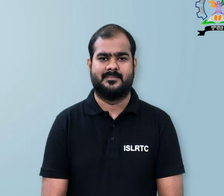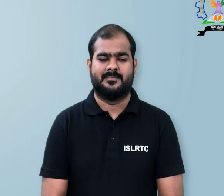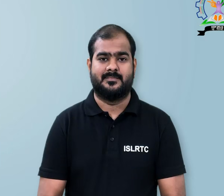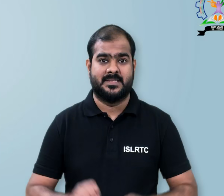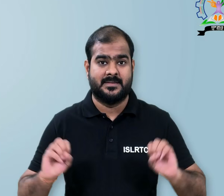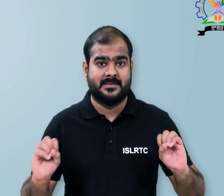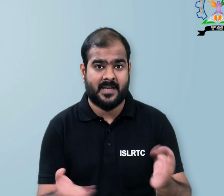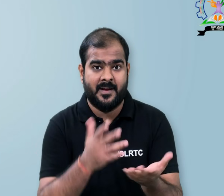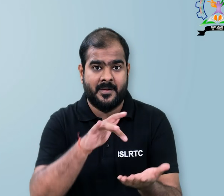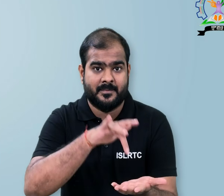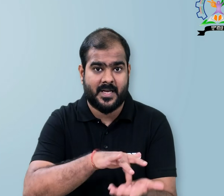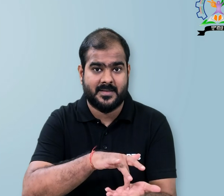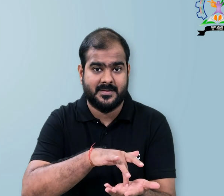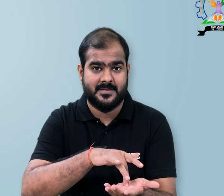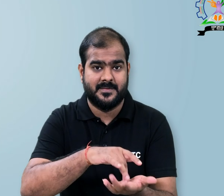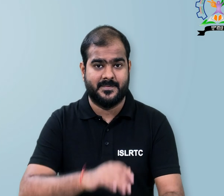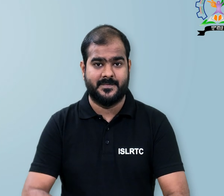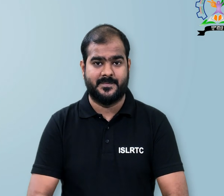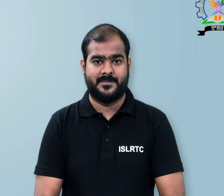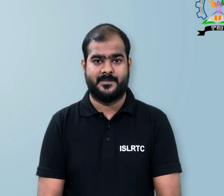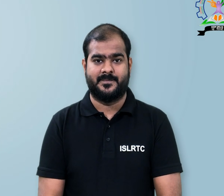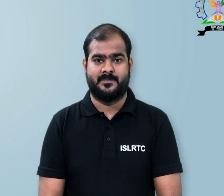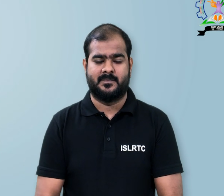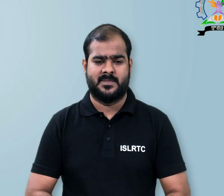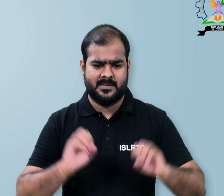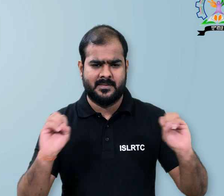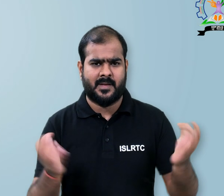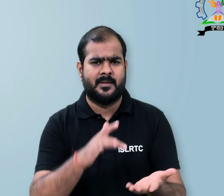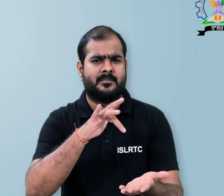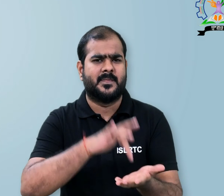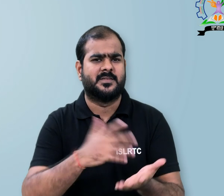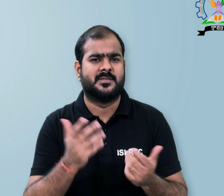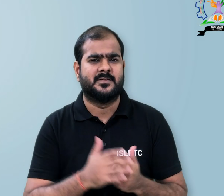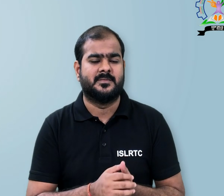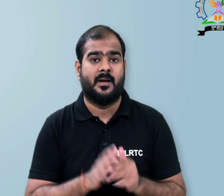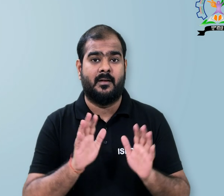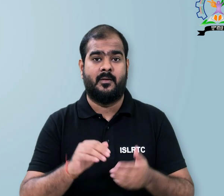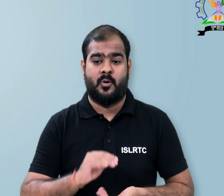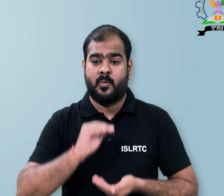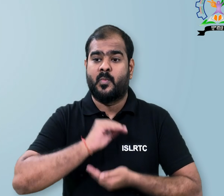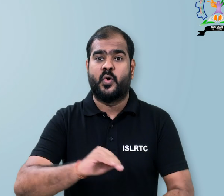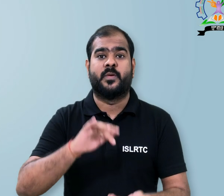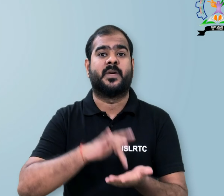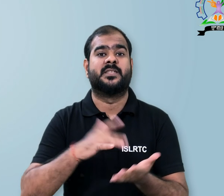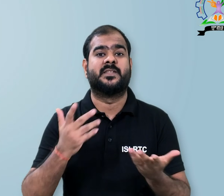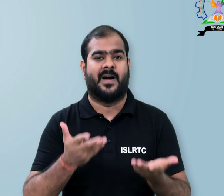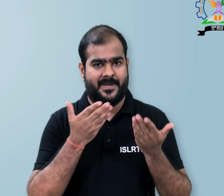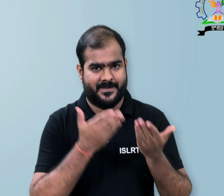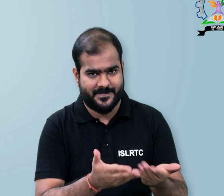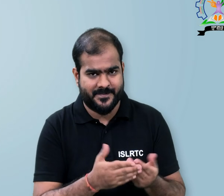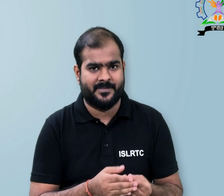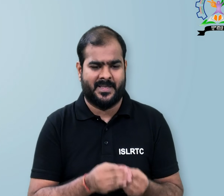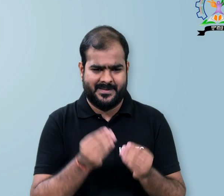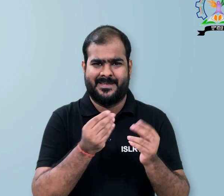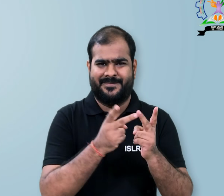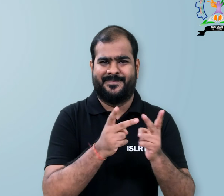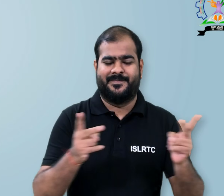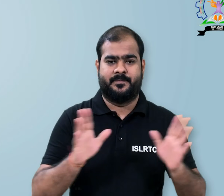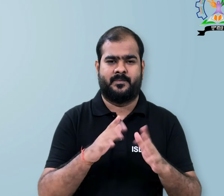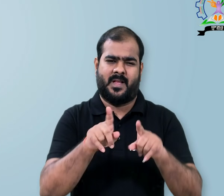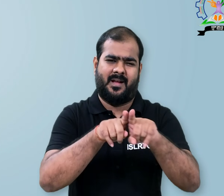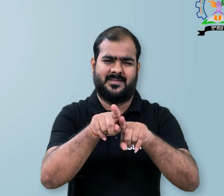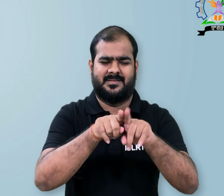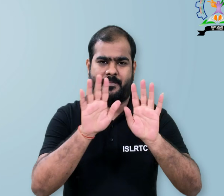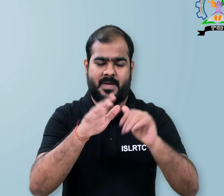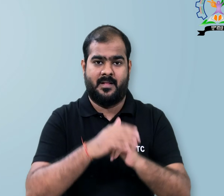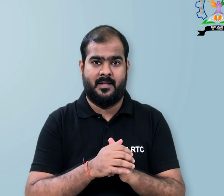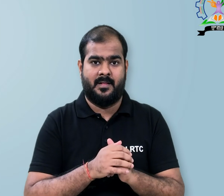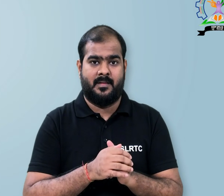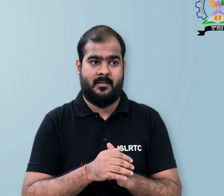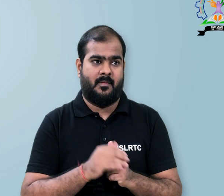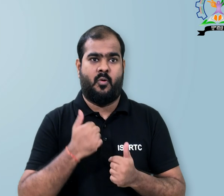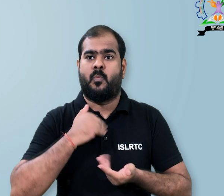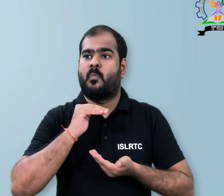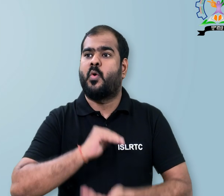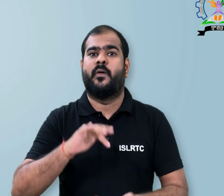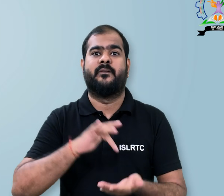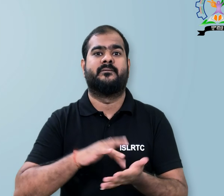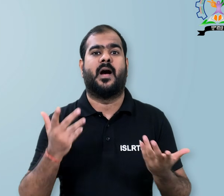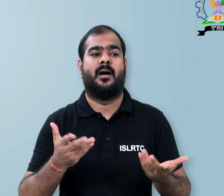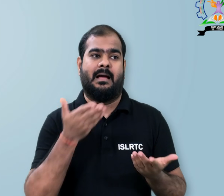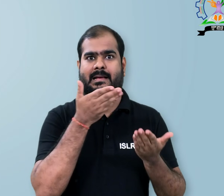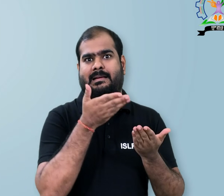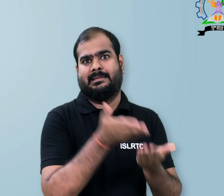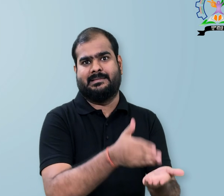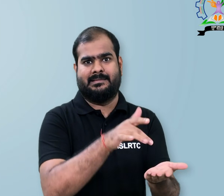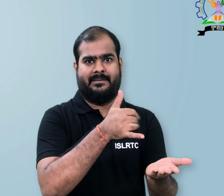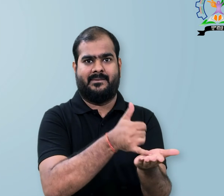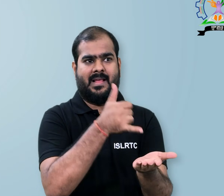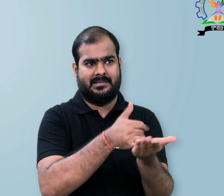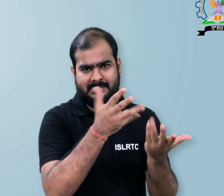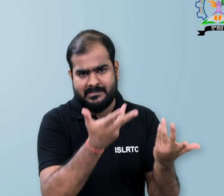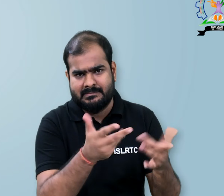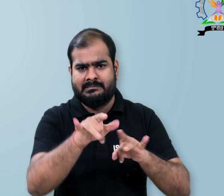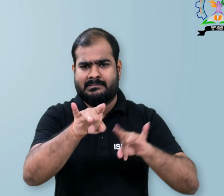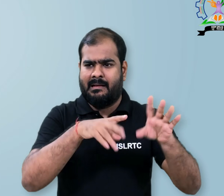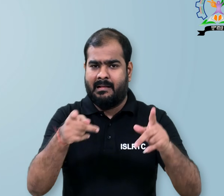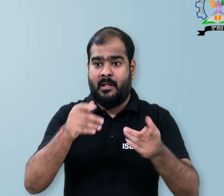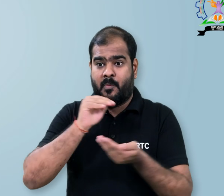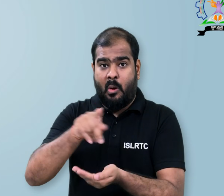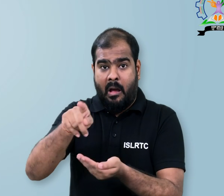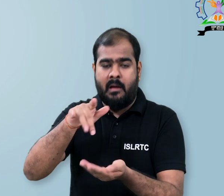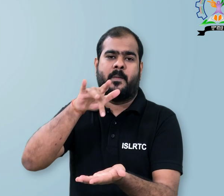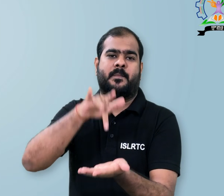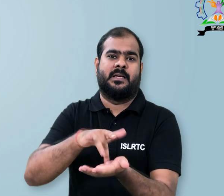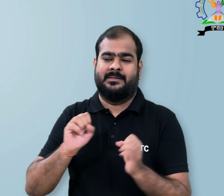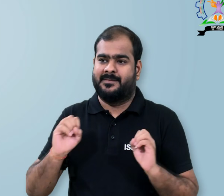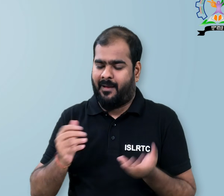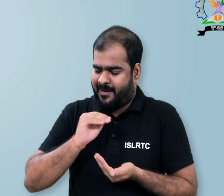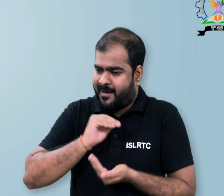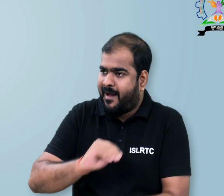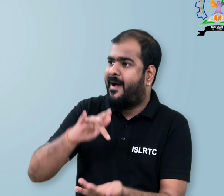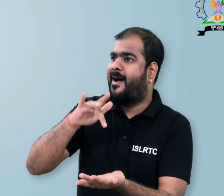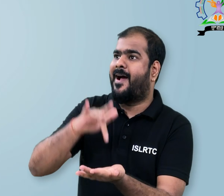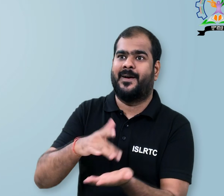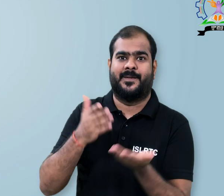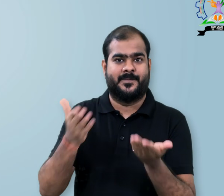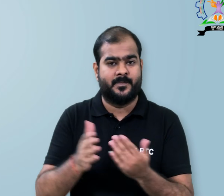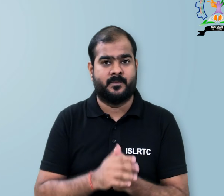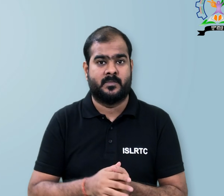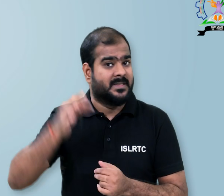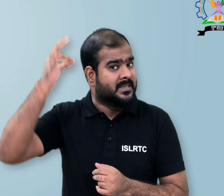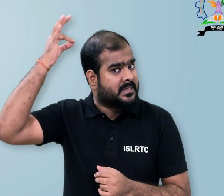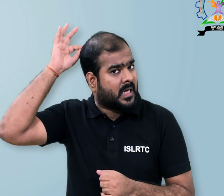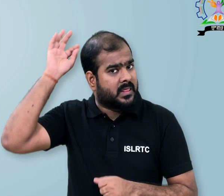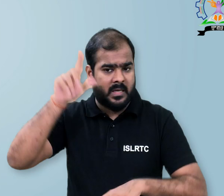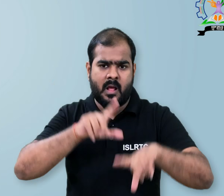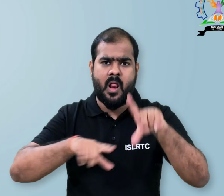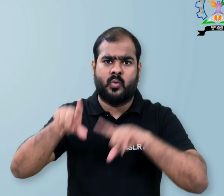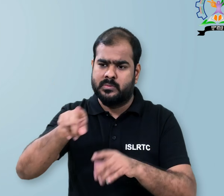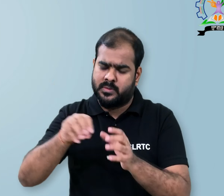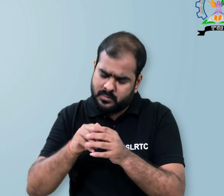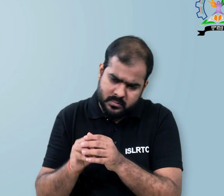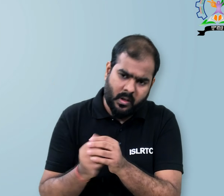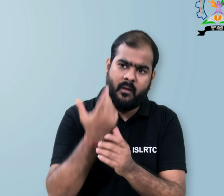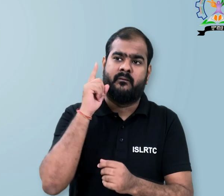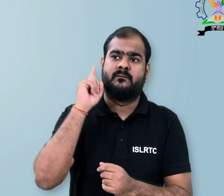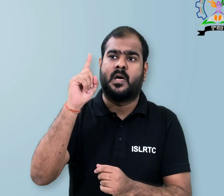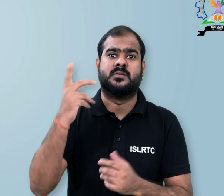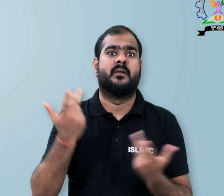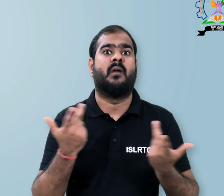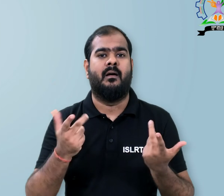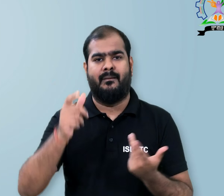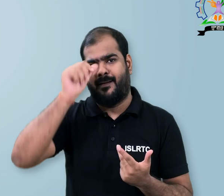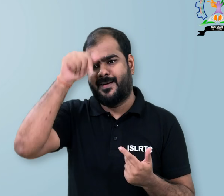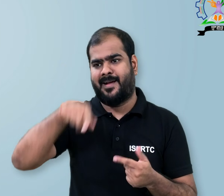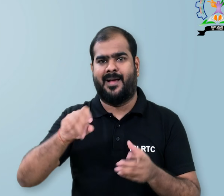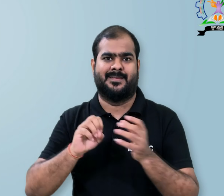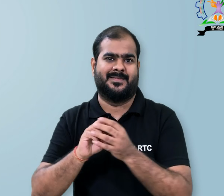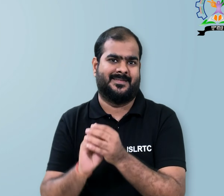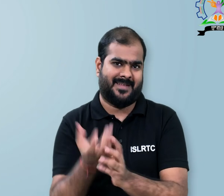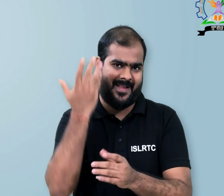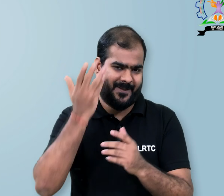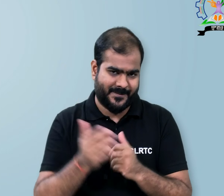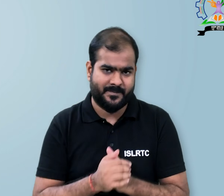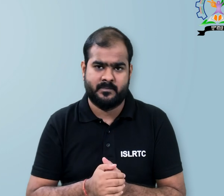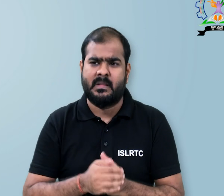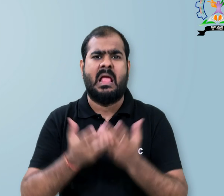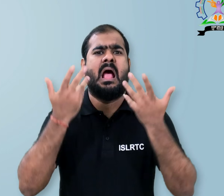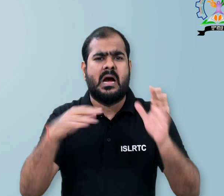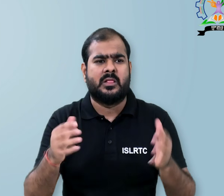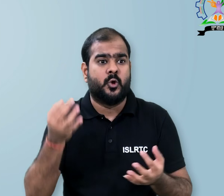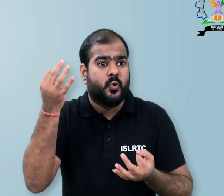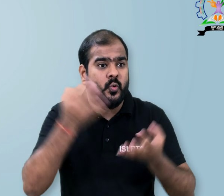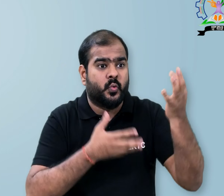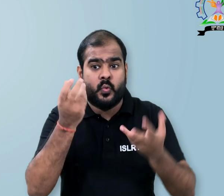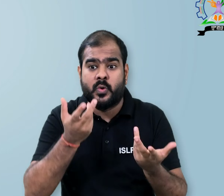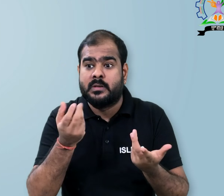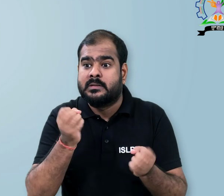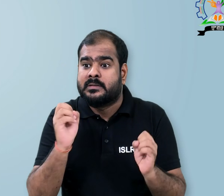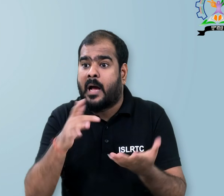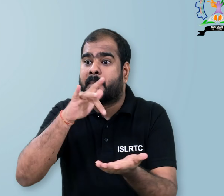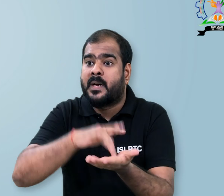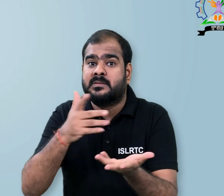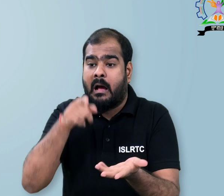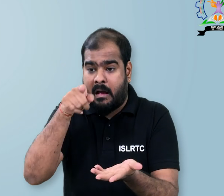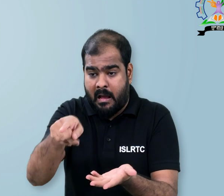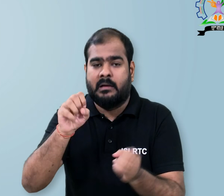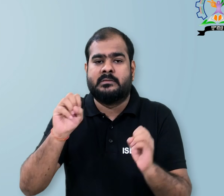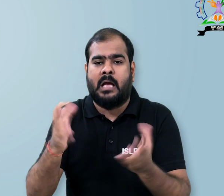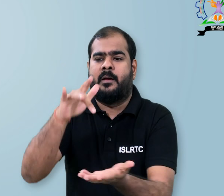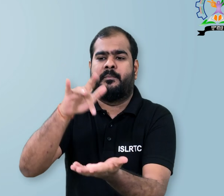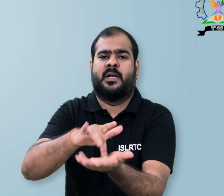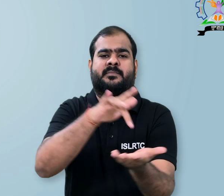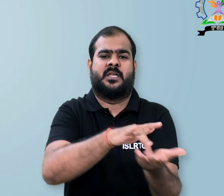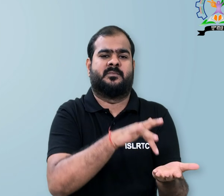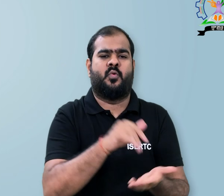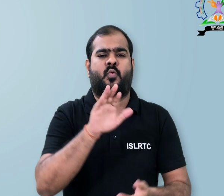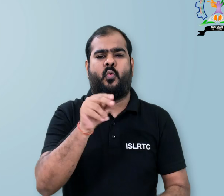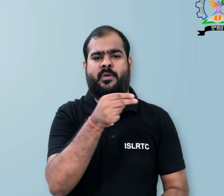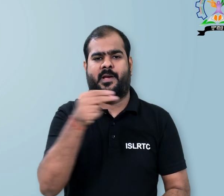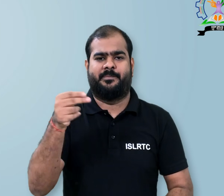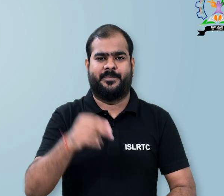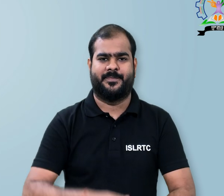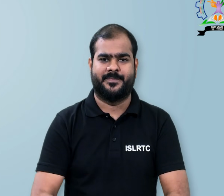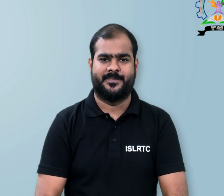Origin The root, start, or birth of something is its origin. For example the origin of people is their birth place, origin of Sanskrit language is in India. Origin denotes where something first began.